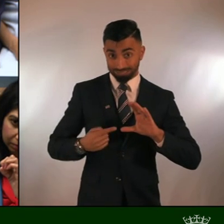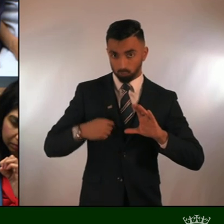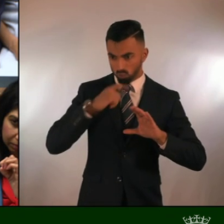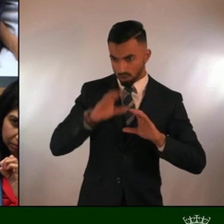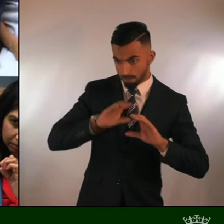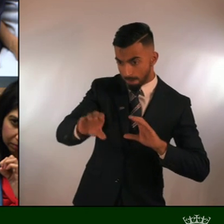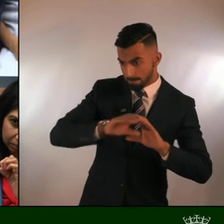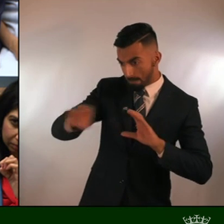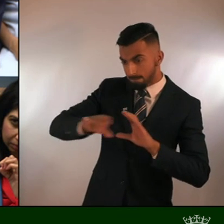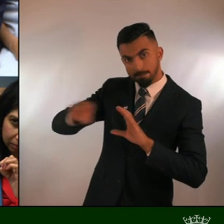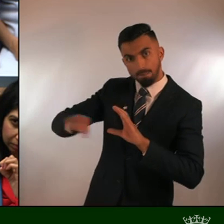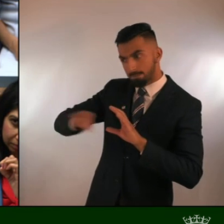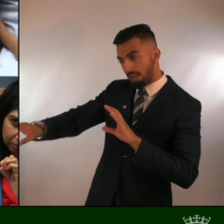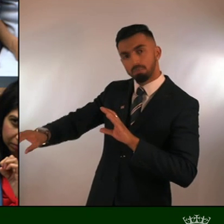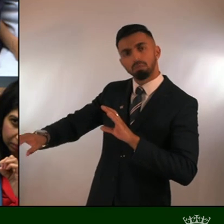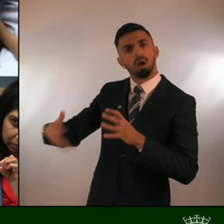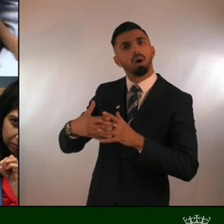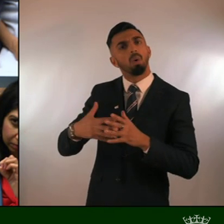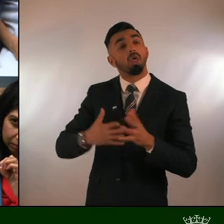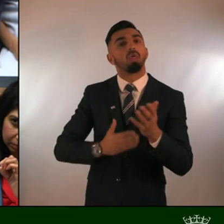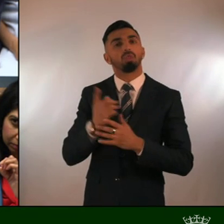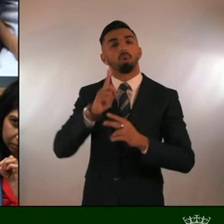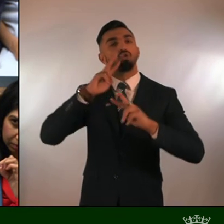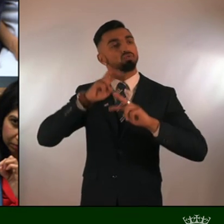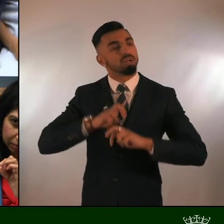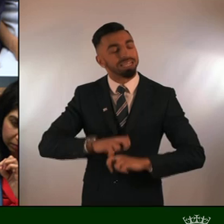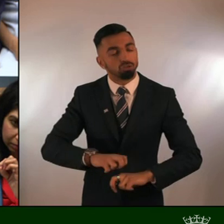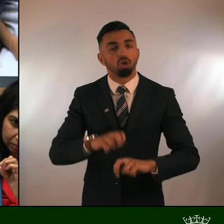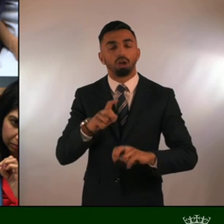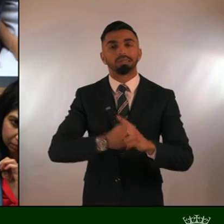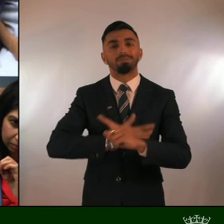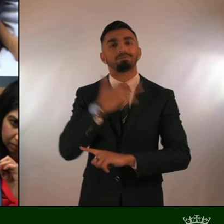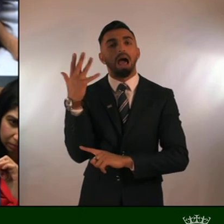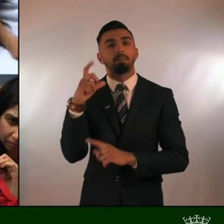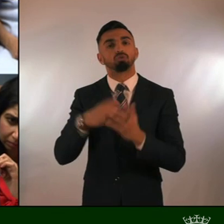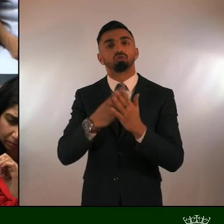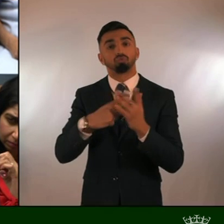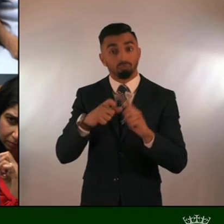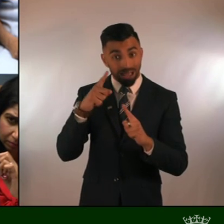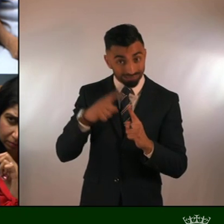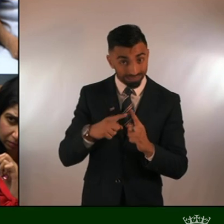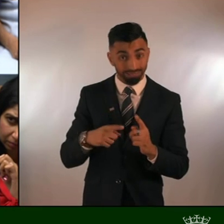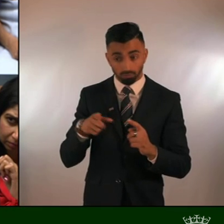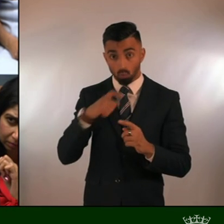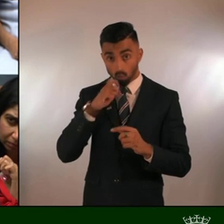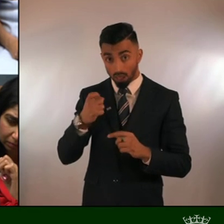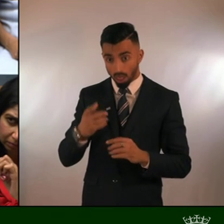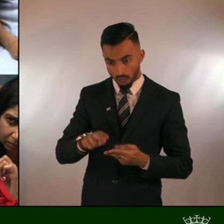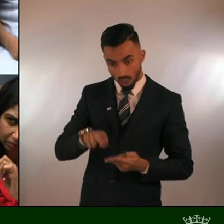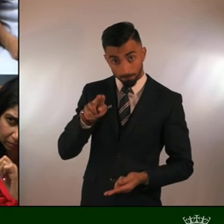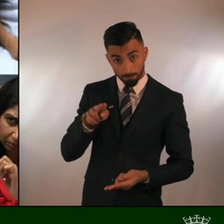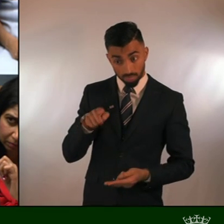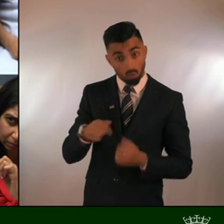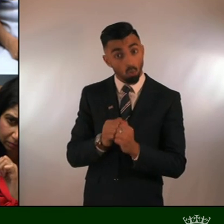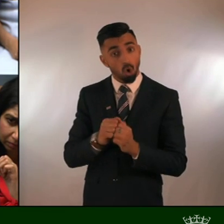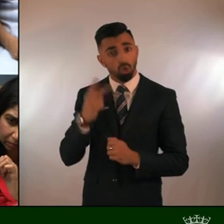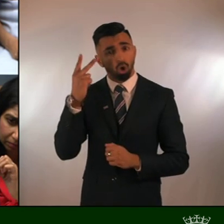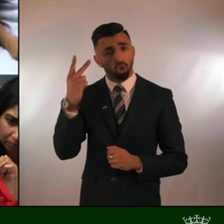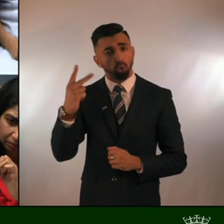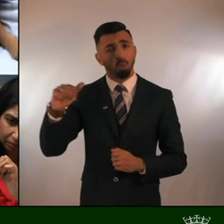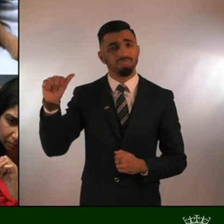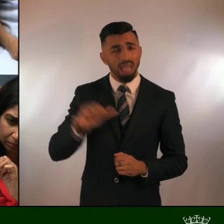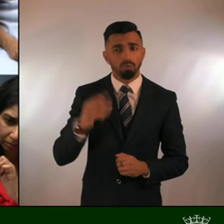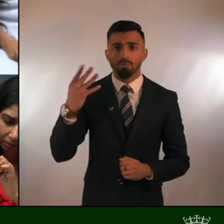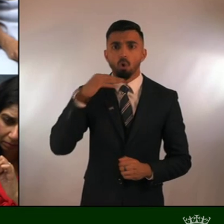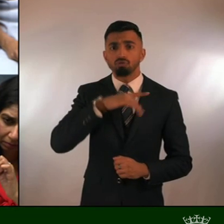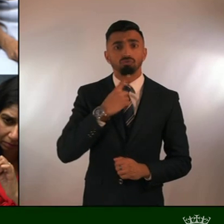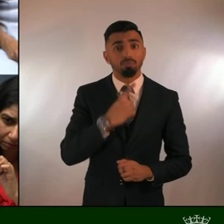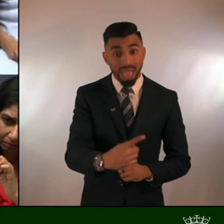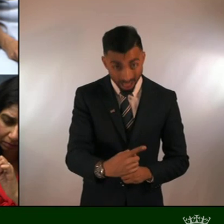The research and development expenditure credit will be increased from 12% to 13%—a tax cut worth £2,400 on a typical R&D claim.